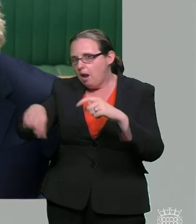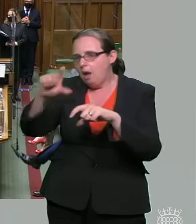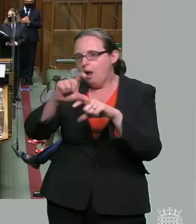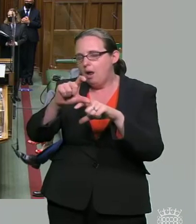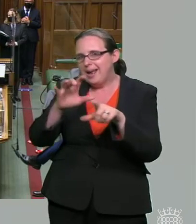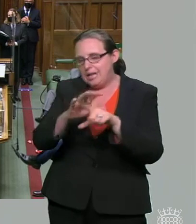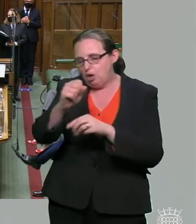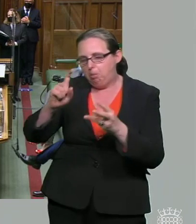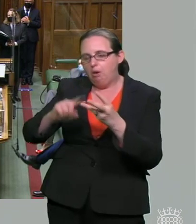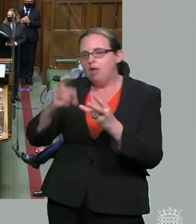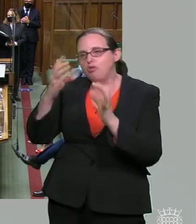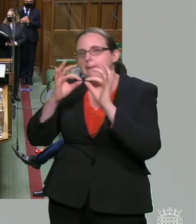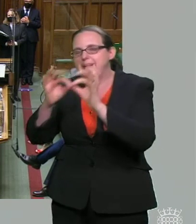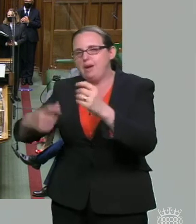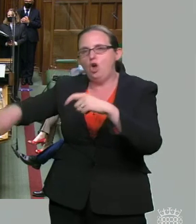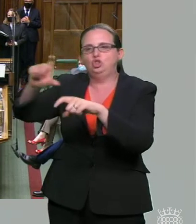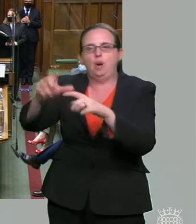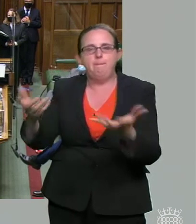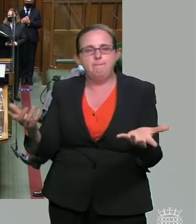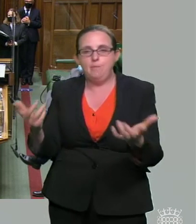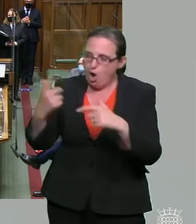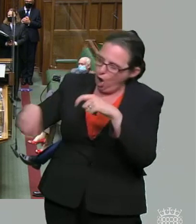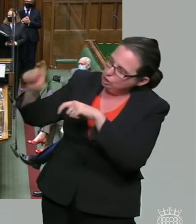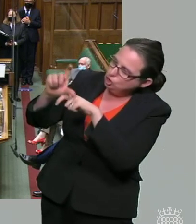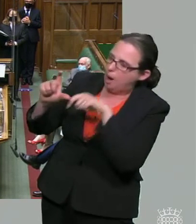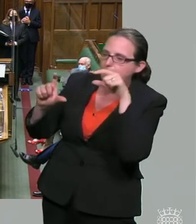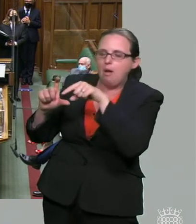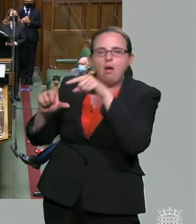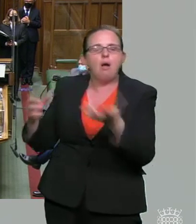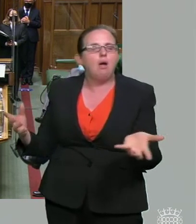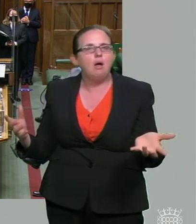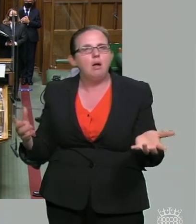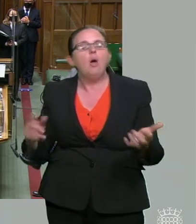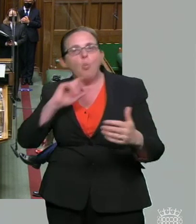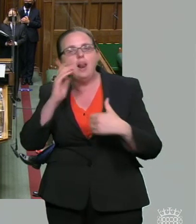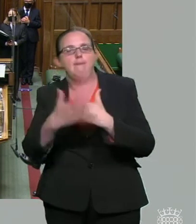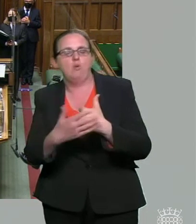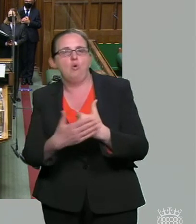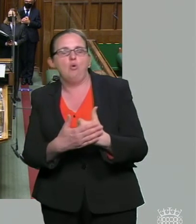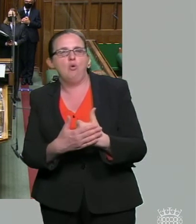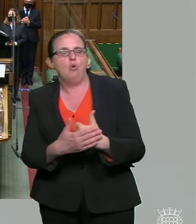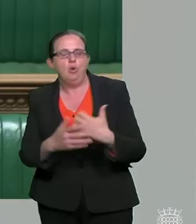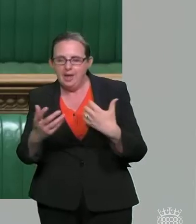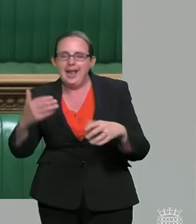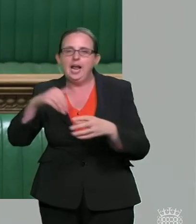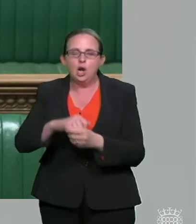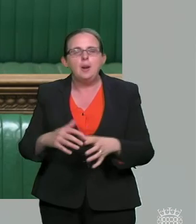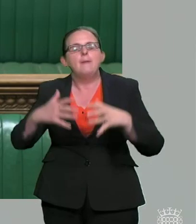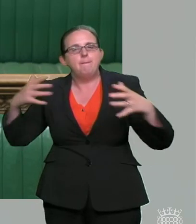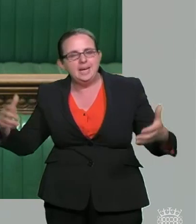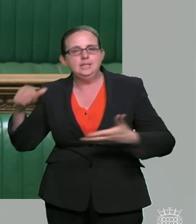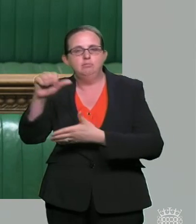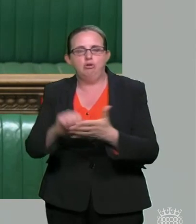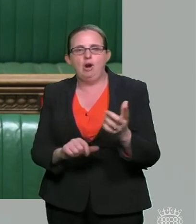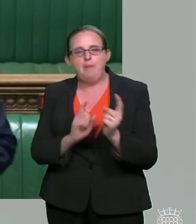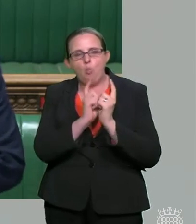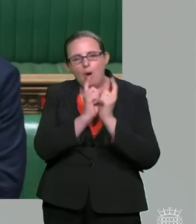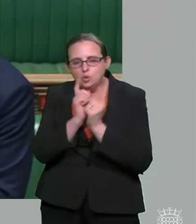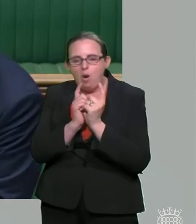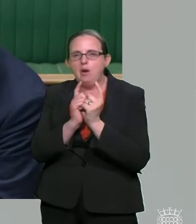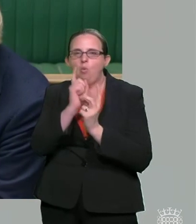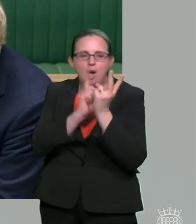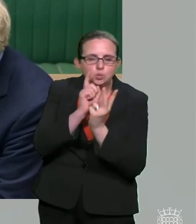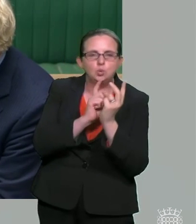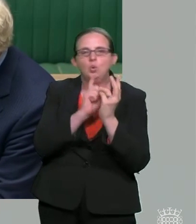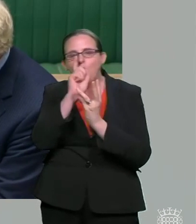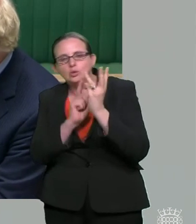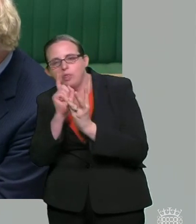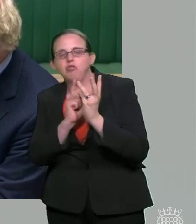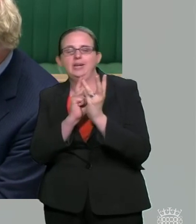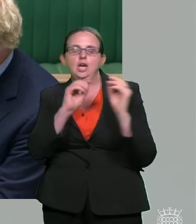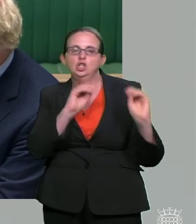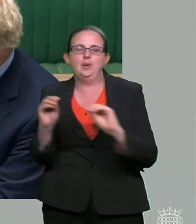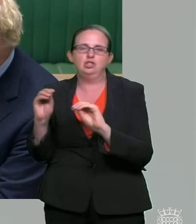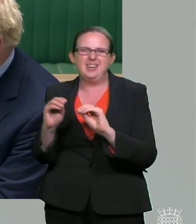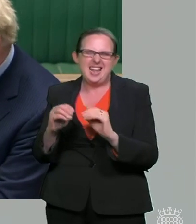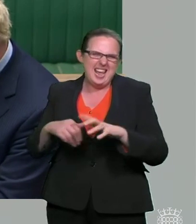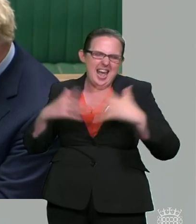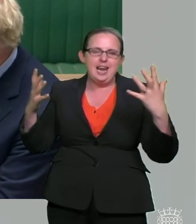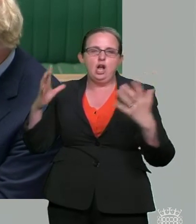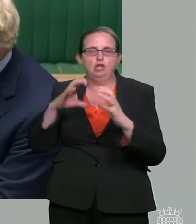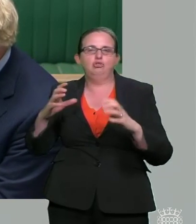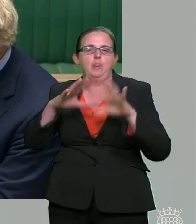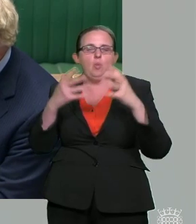This is a £3 billion catch-up plan, just for starters, and it includes the biggest programme of tuition—one-to-one, one-to-two, one-to-three tutorials—anywhere in the world.